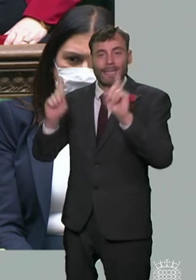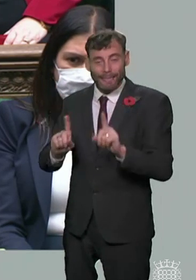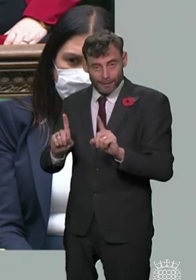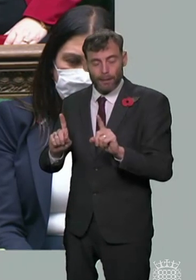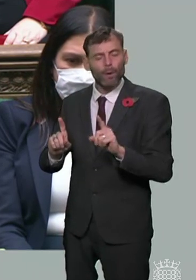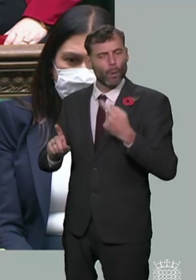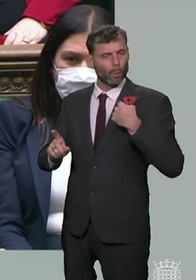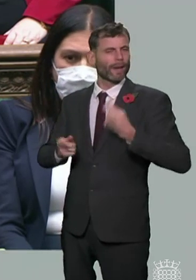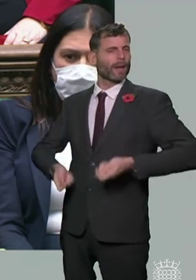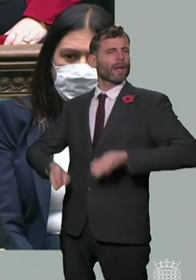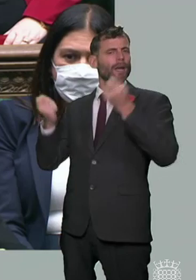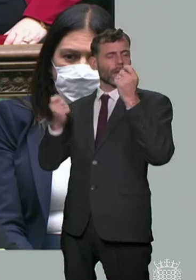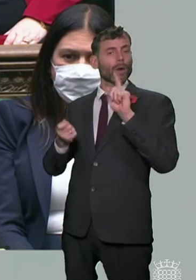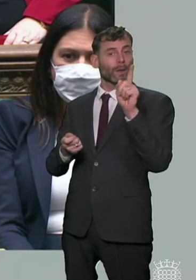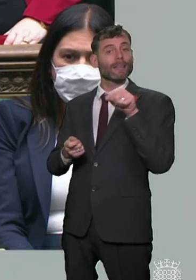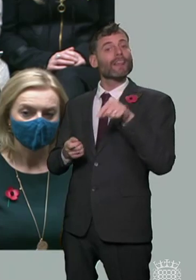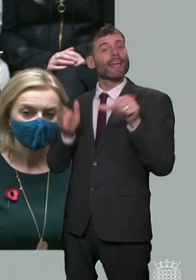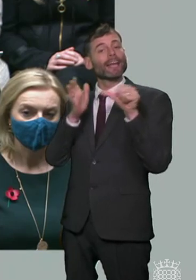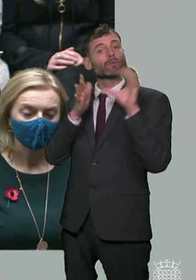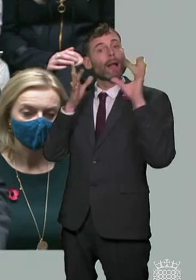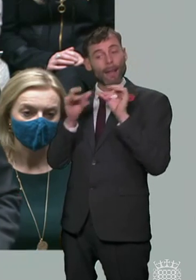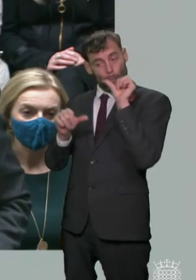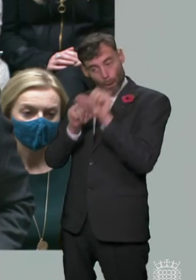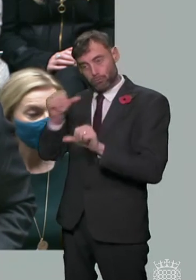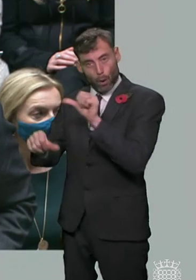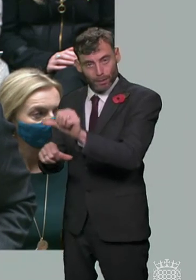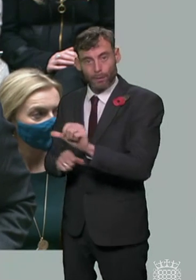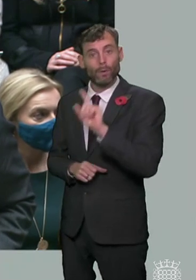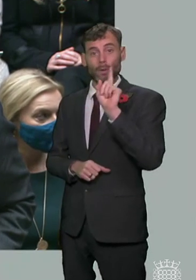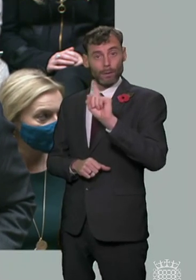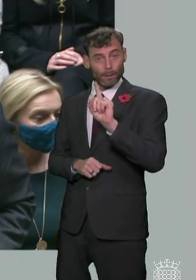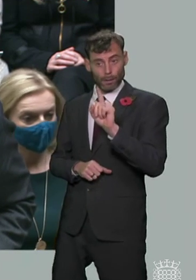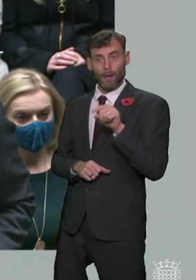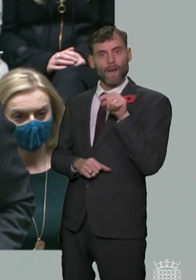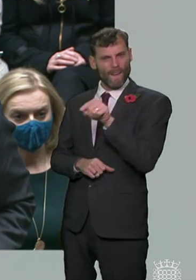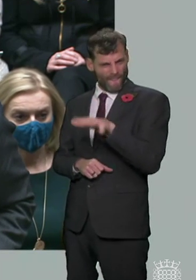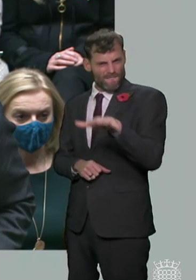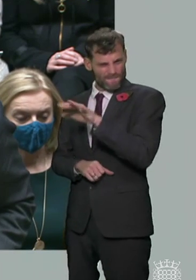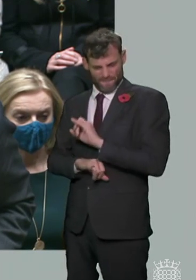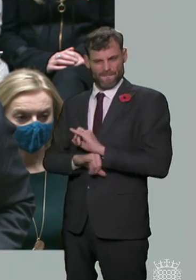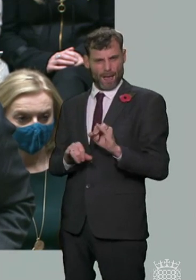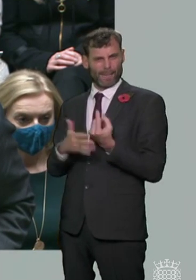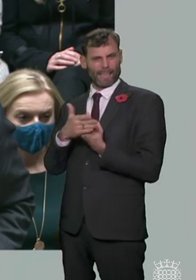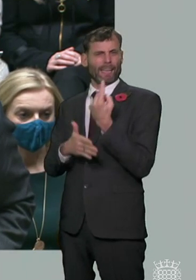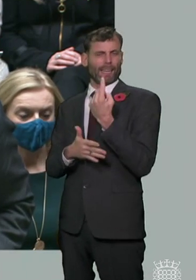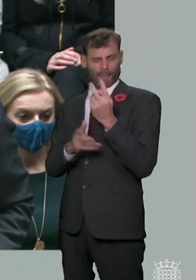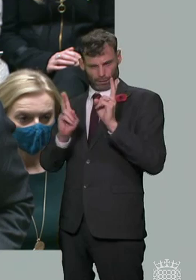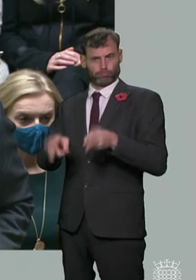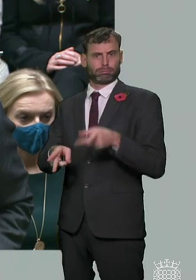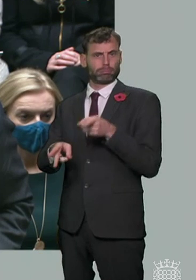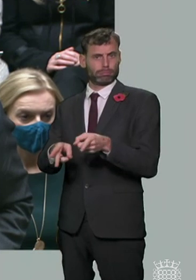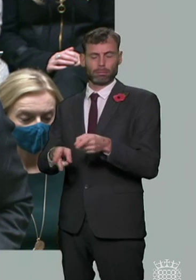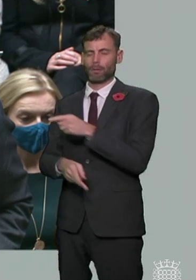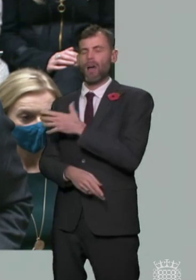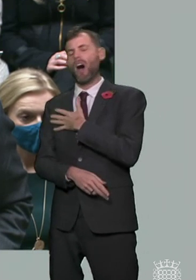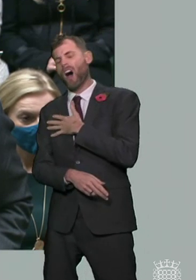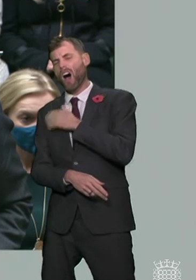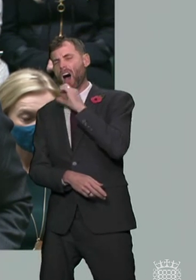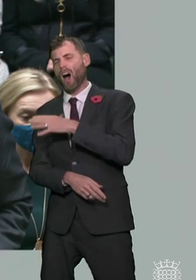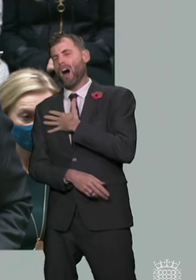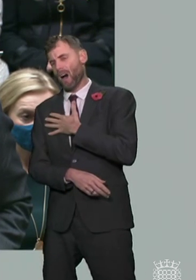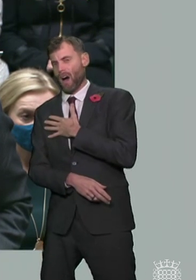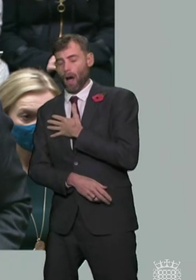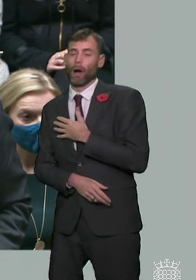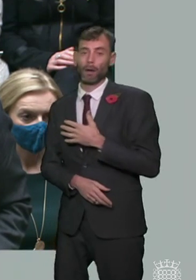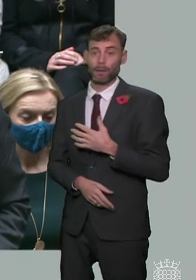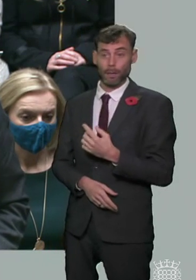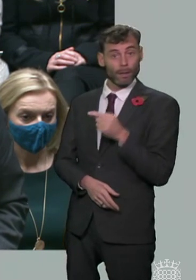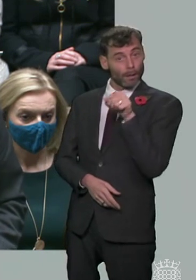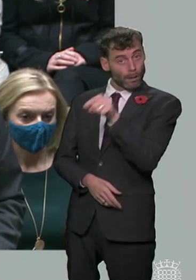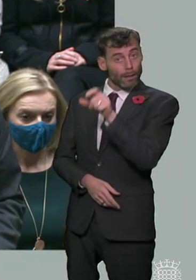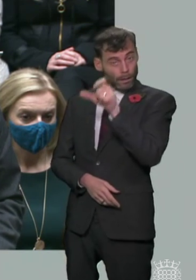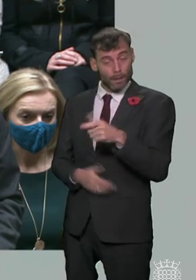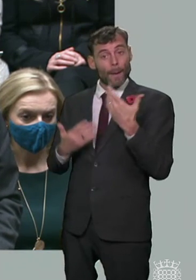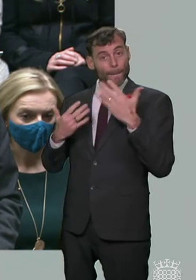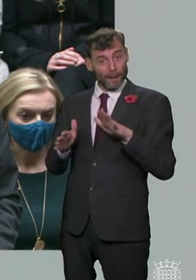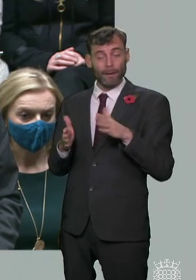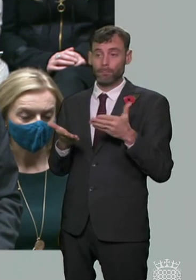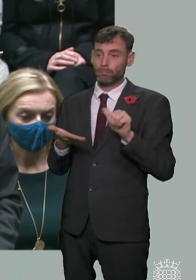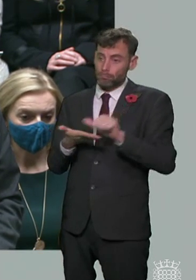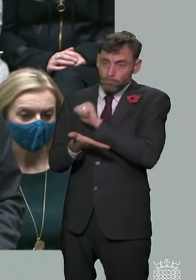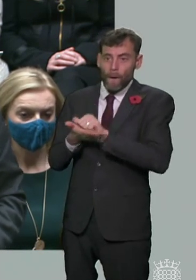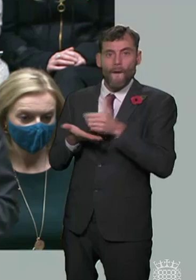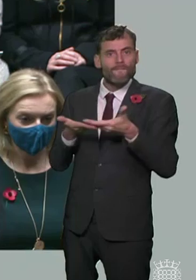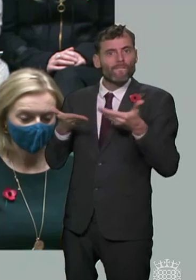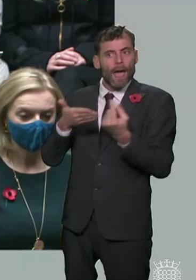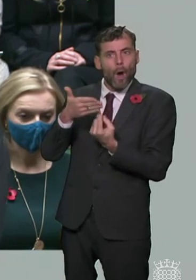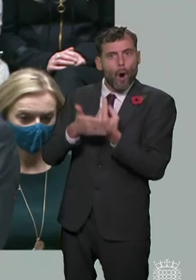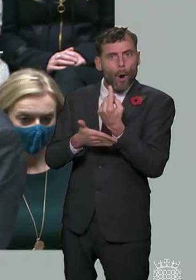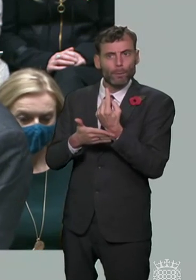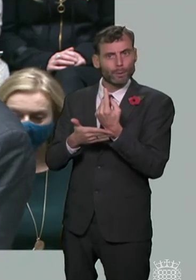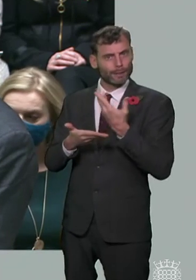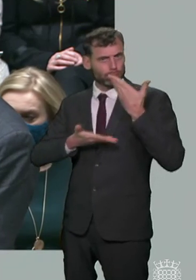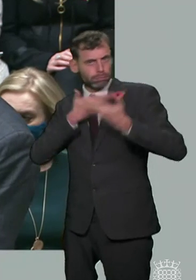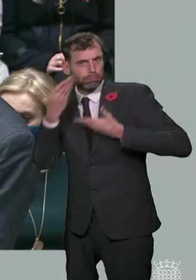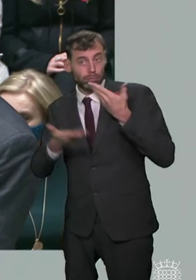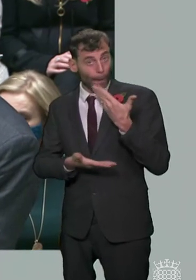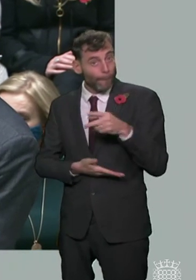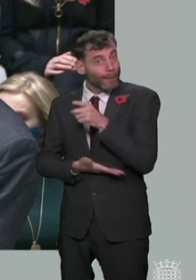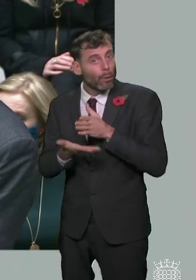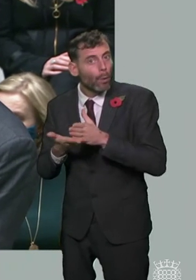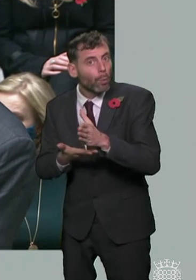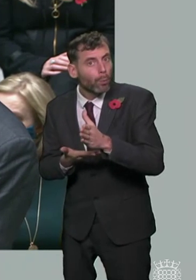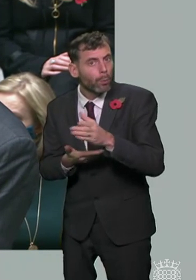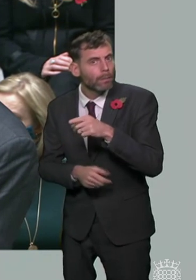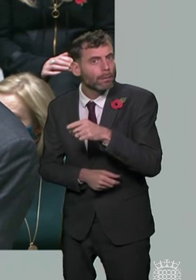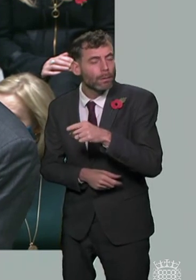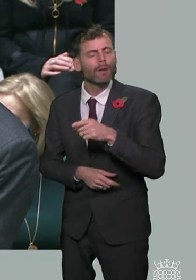The issue in this case, which involves a serious family tragedy, is whether a Member of this House had a fair opportunity to make representations and whether, as a matter